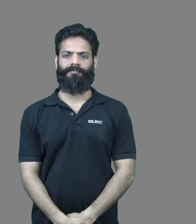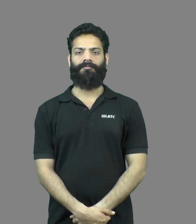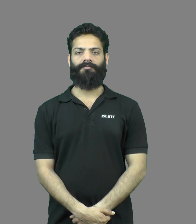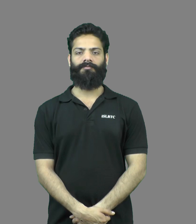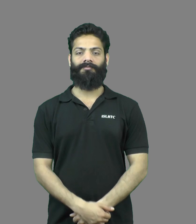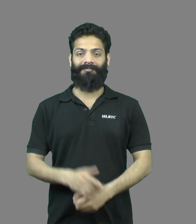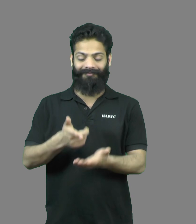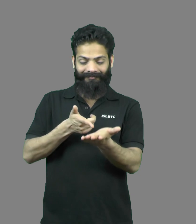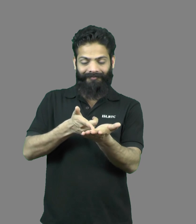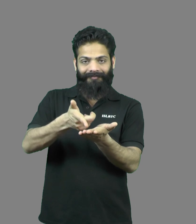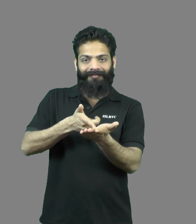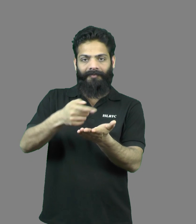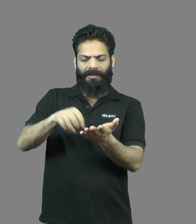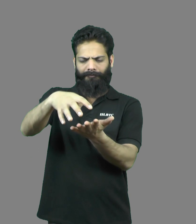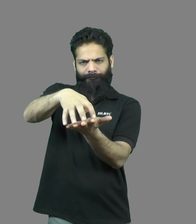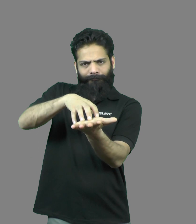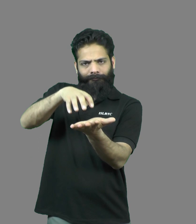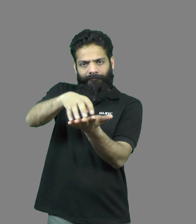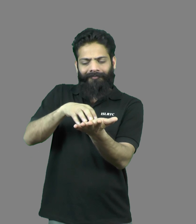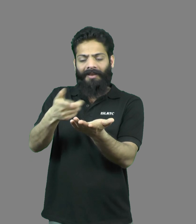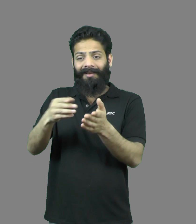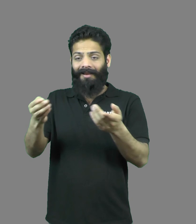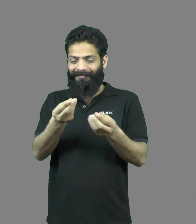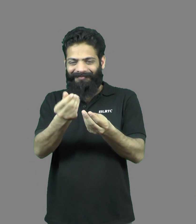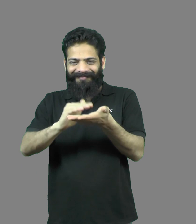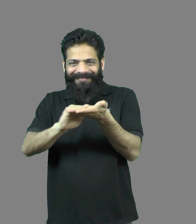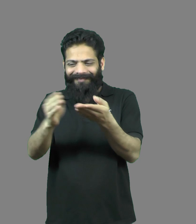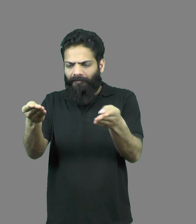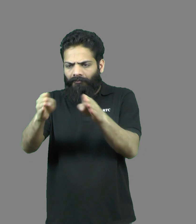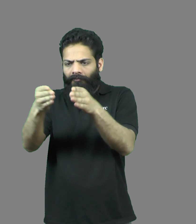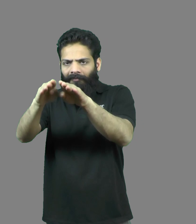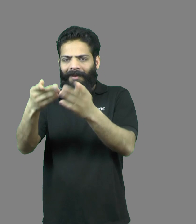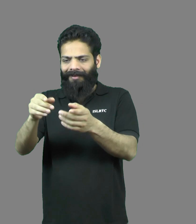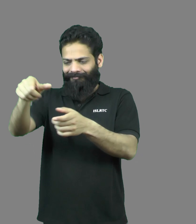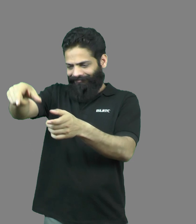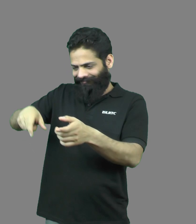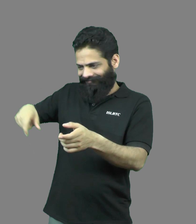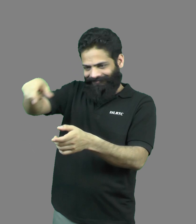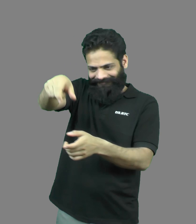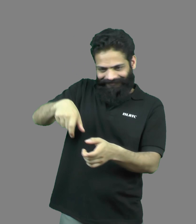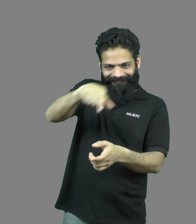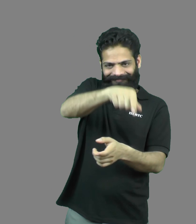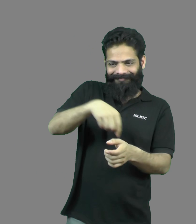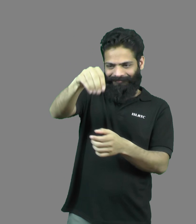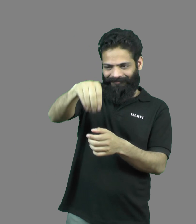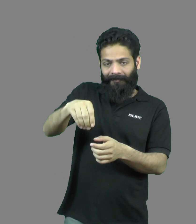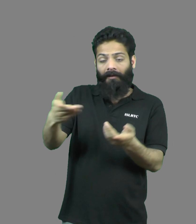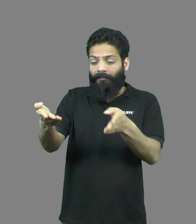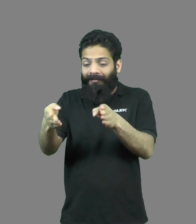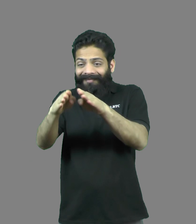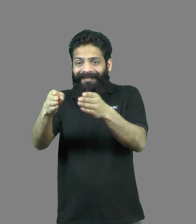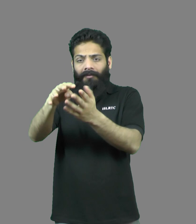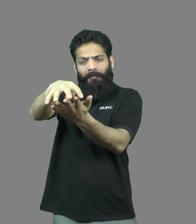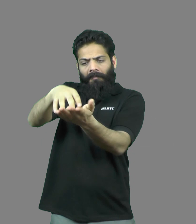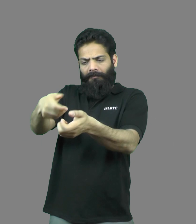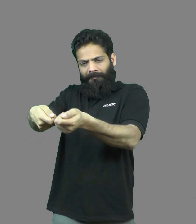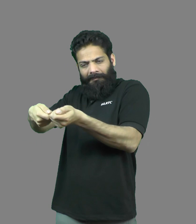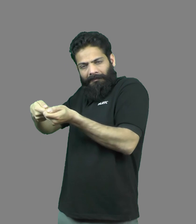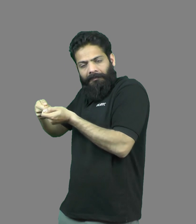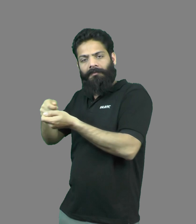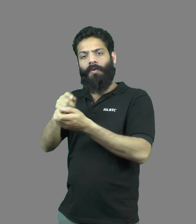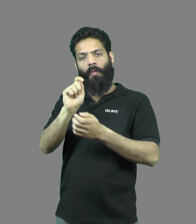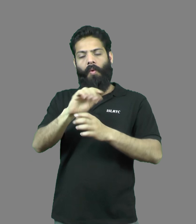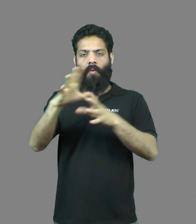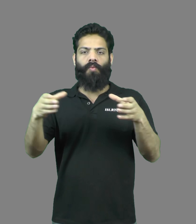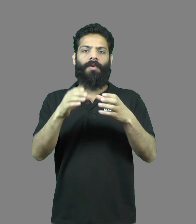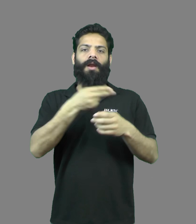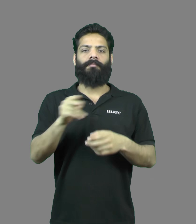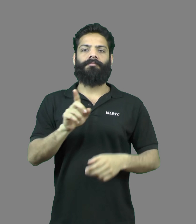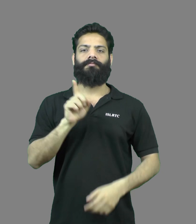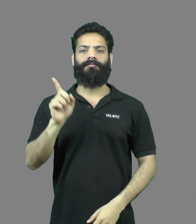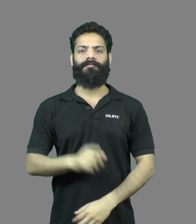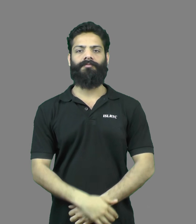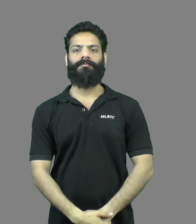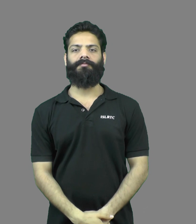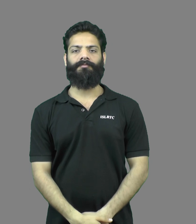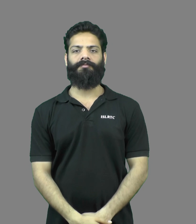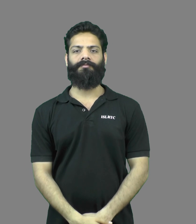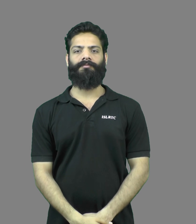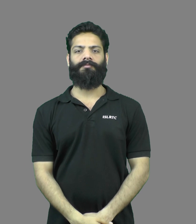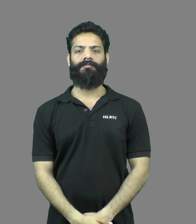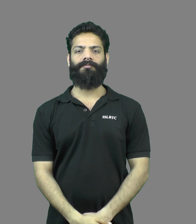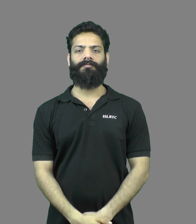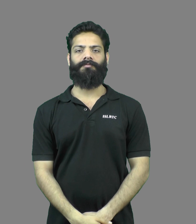Tractive Work